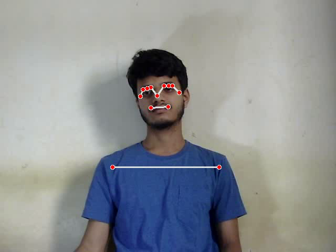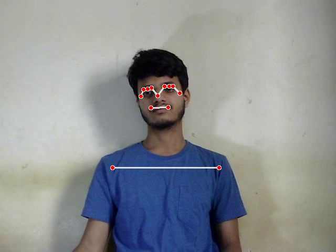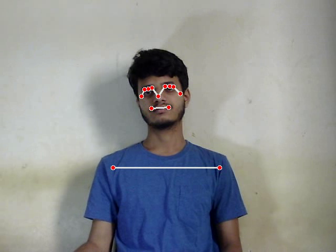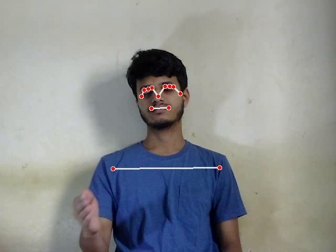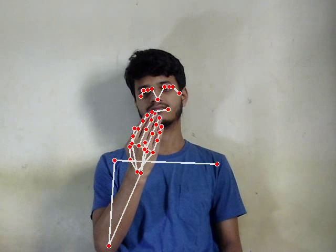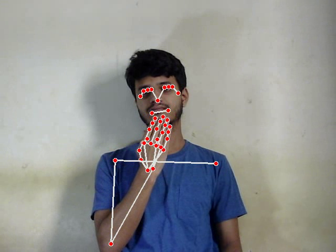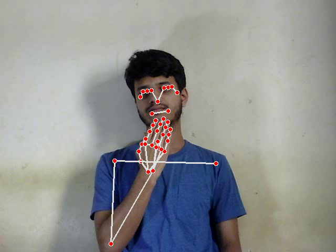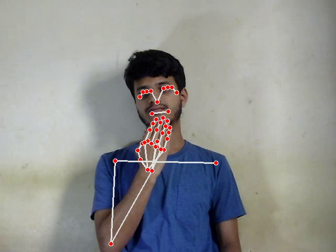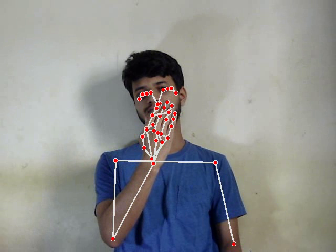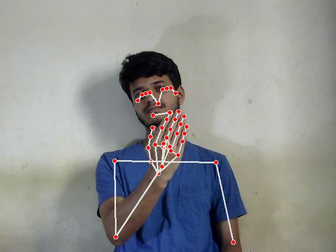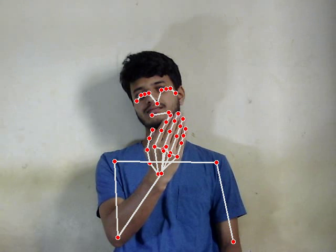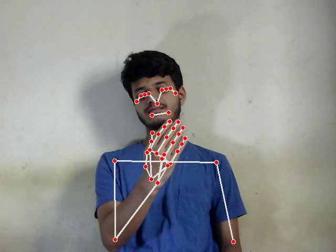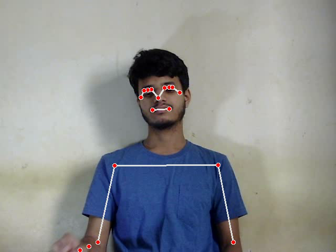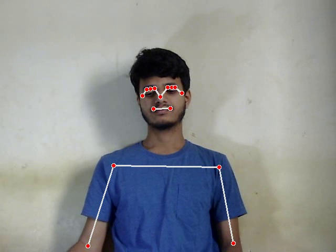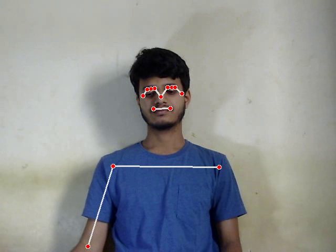thank you